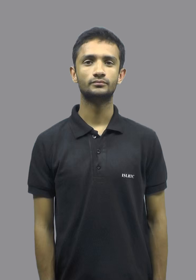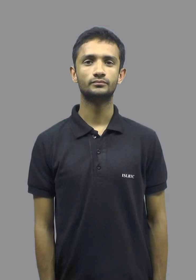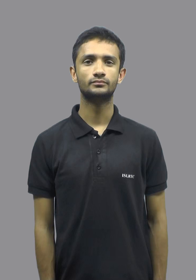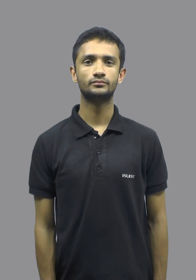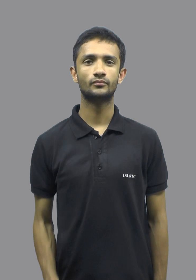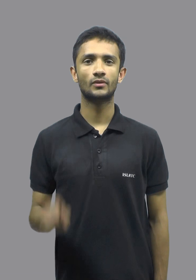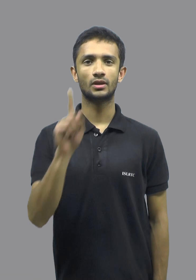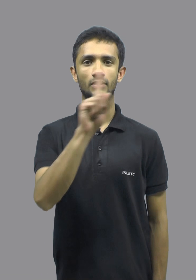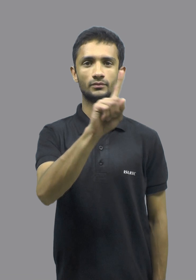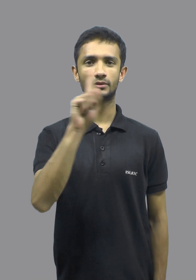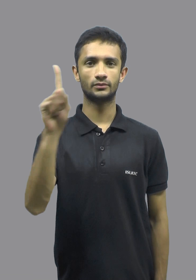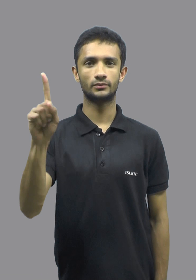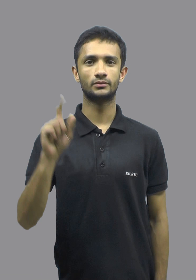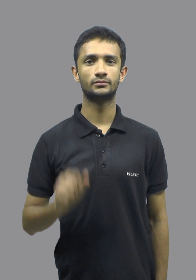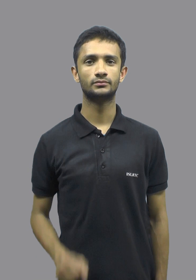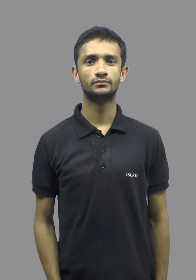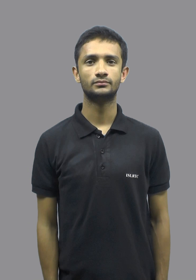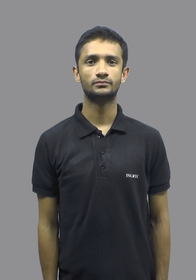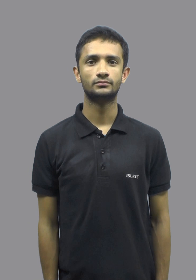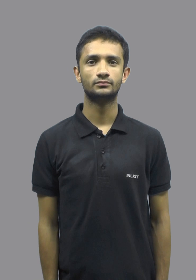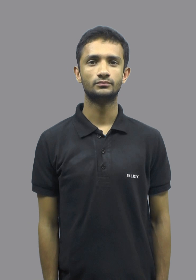11 Eleven